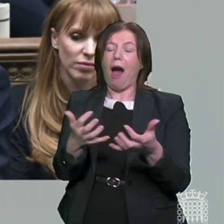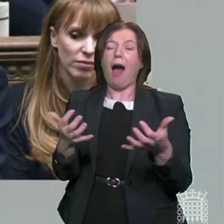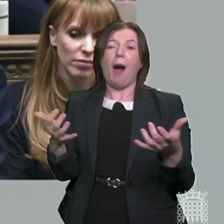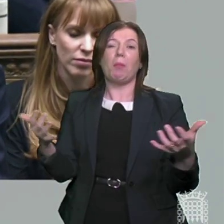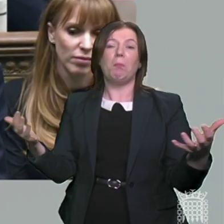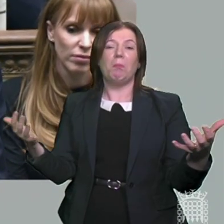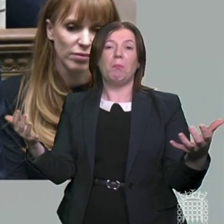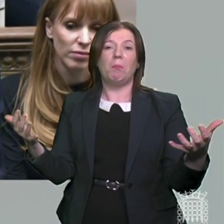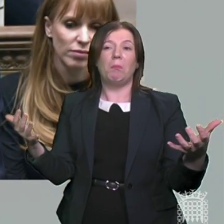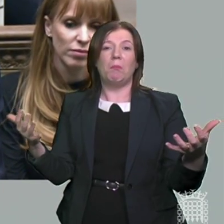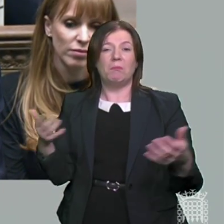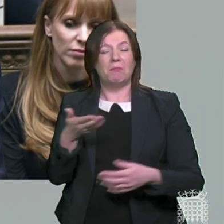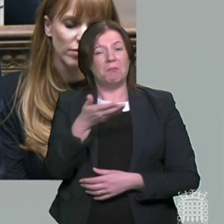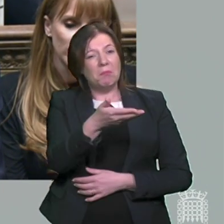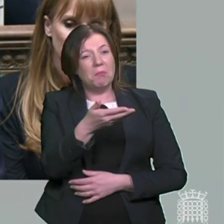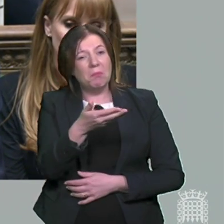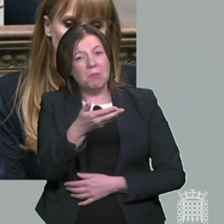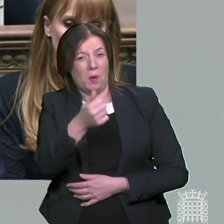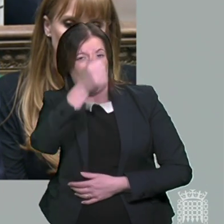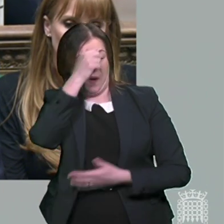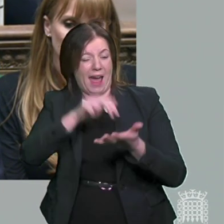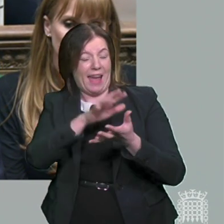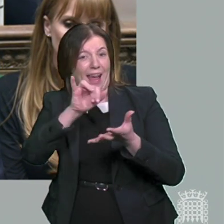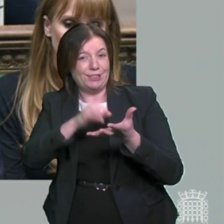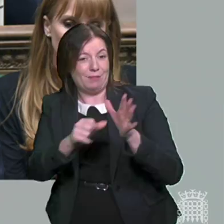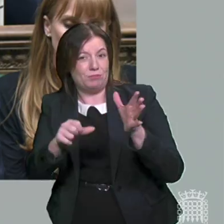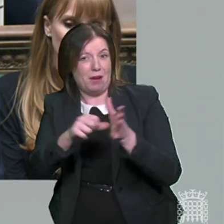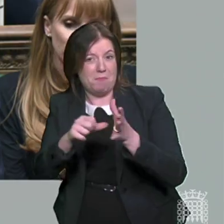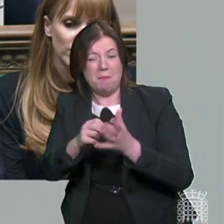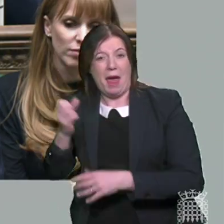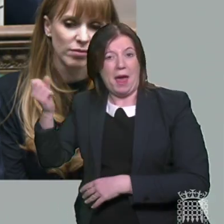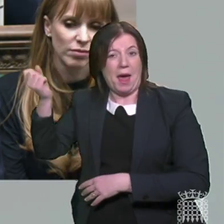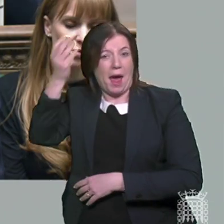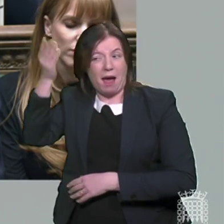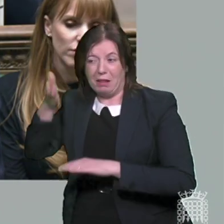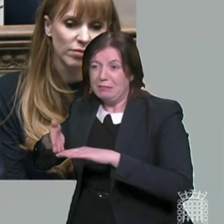He cannot say when ambulances will get to heart attack victims again.